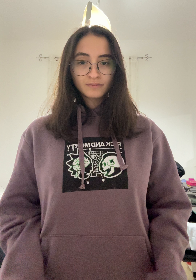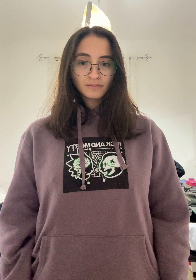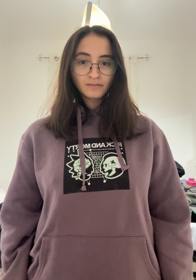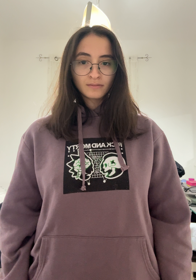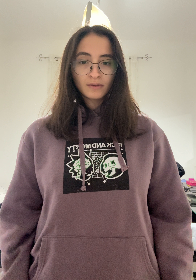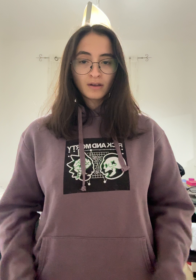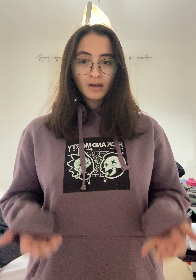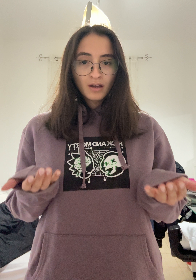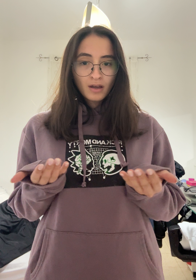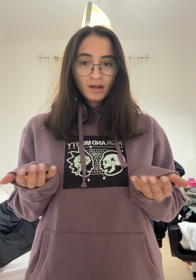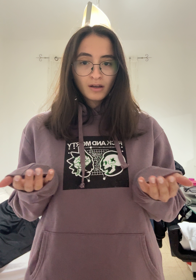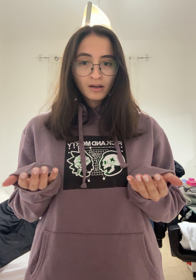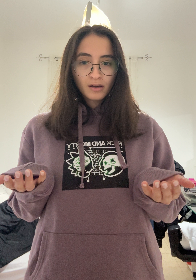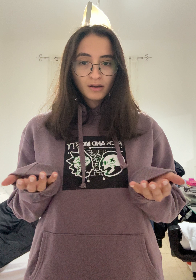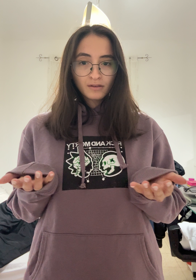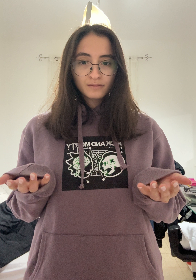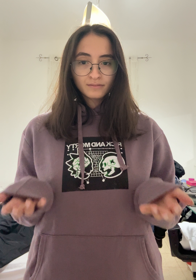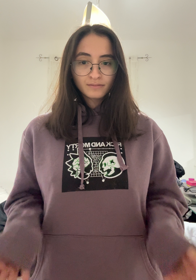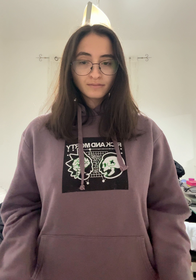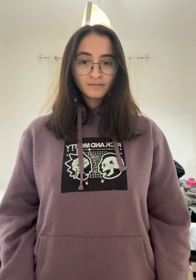איך